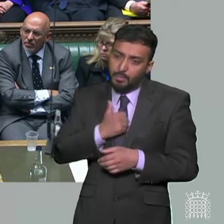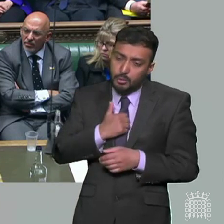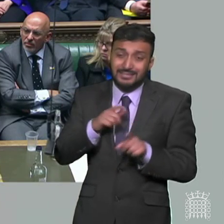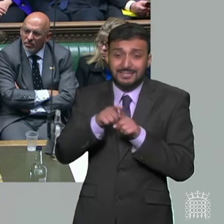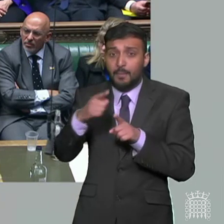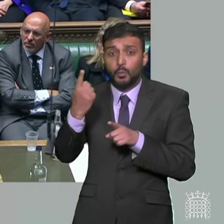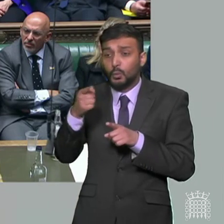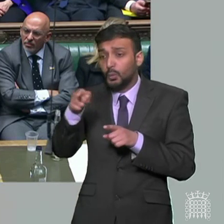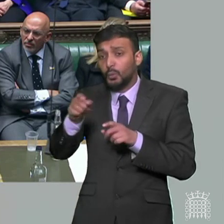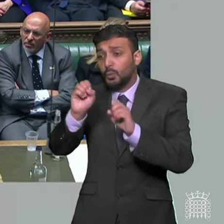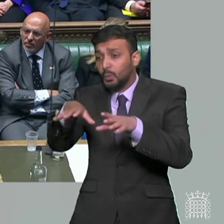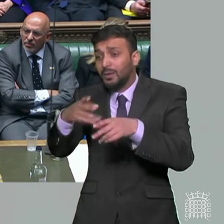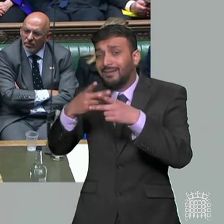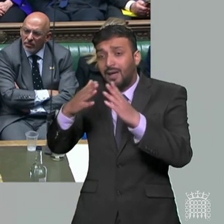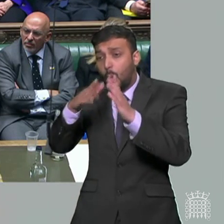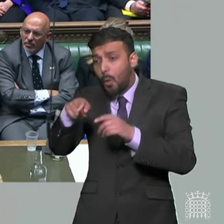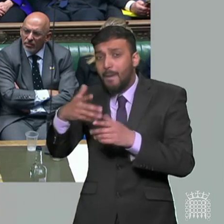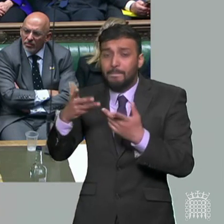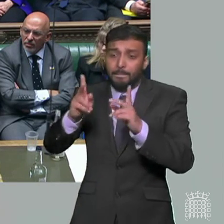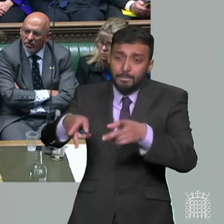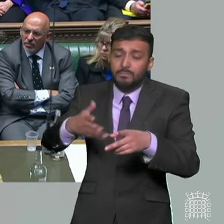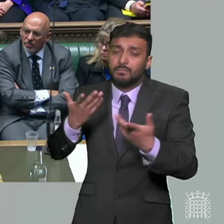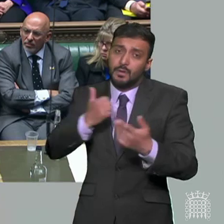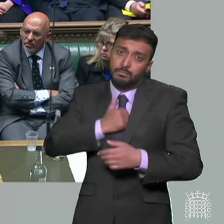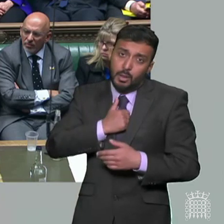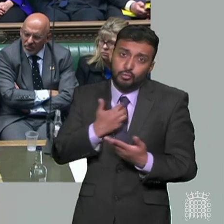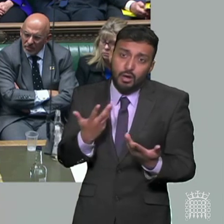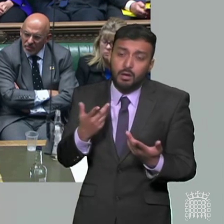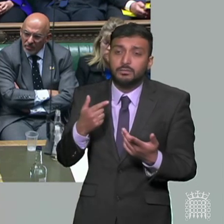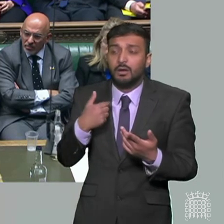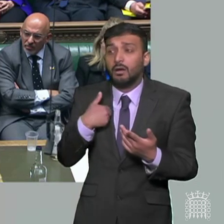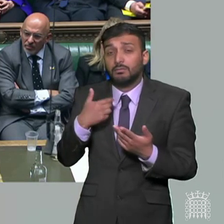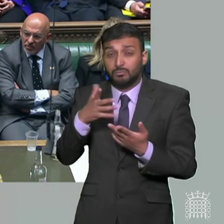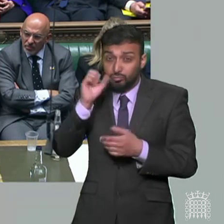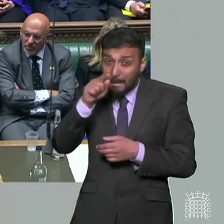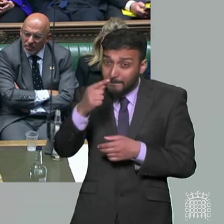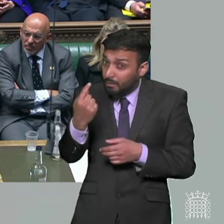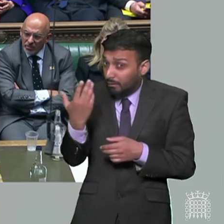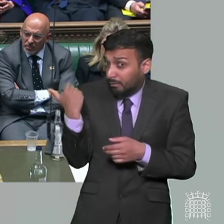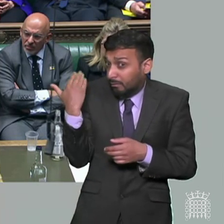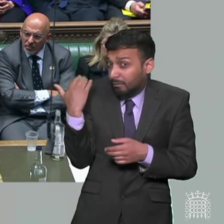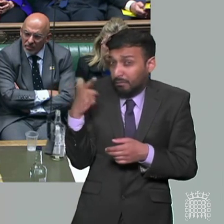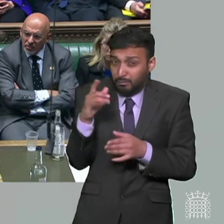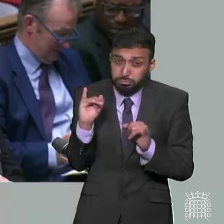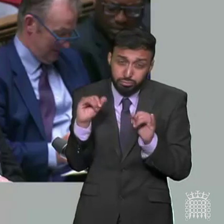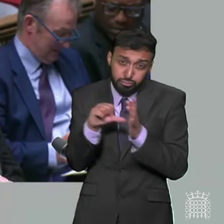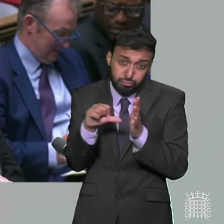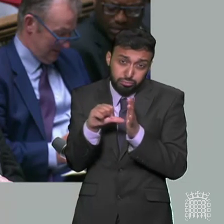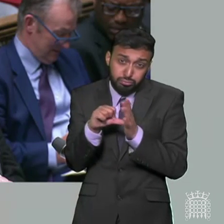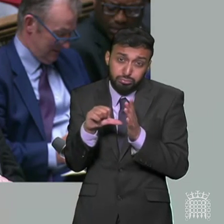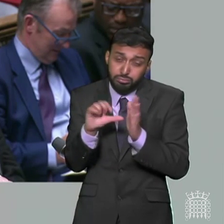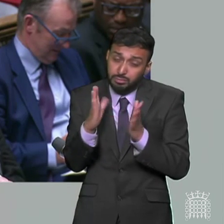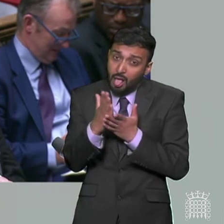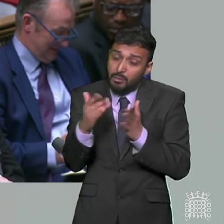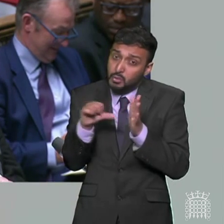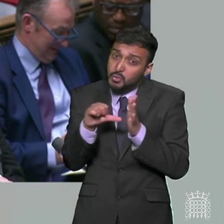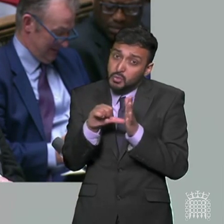I want to remind the House of what an incredibly difficult time that was and how difficult that decision was.